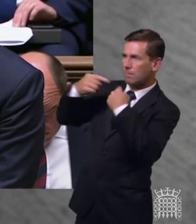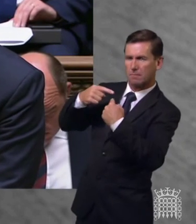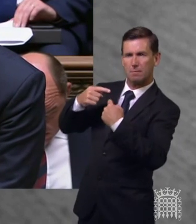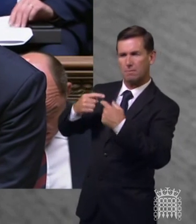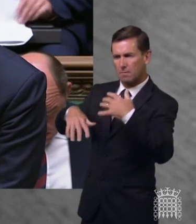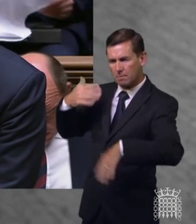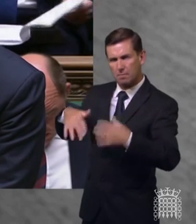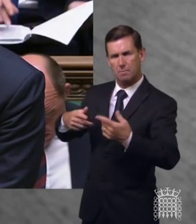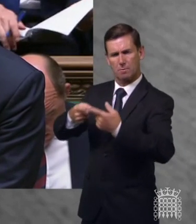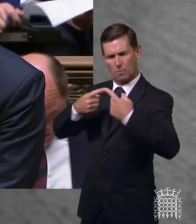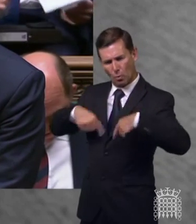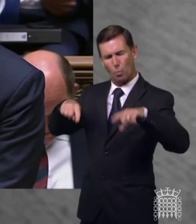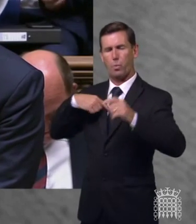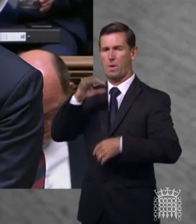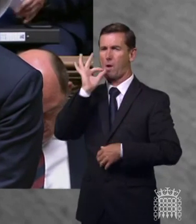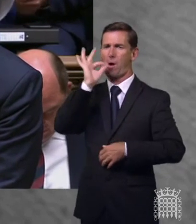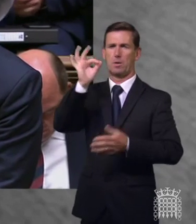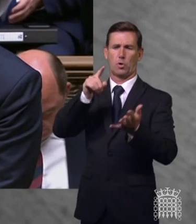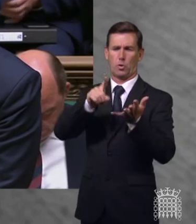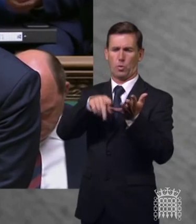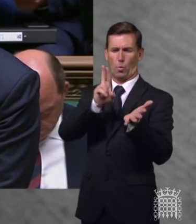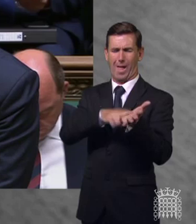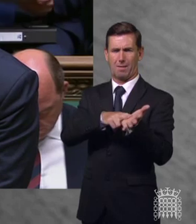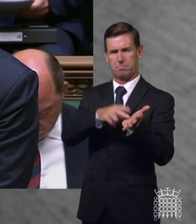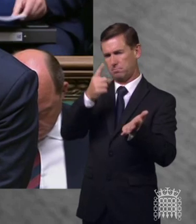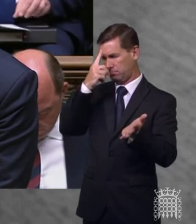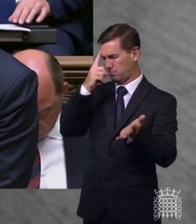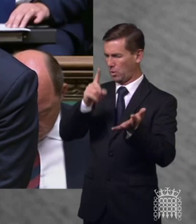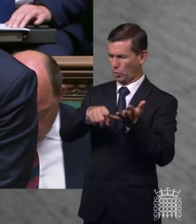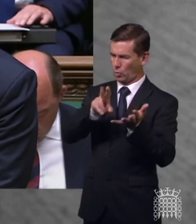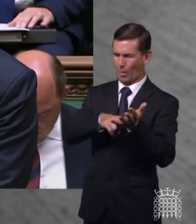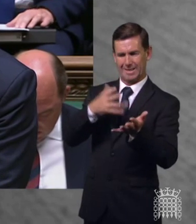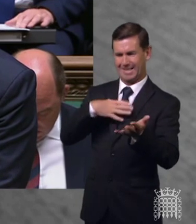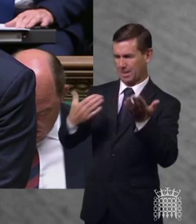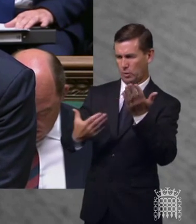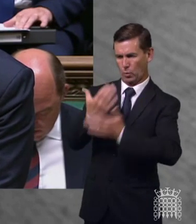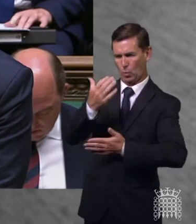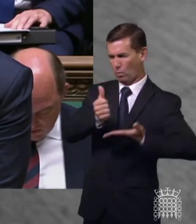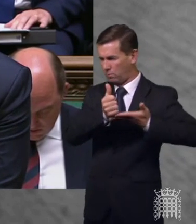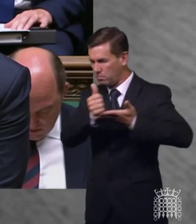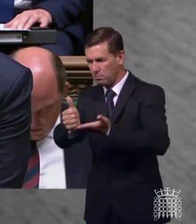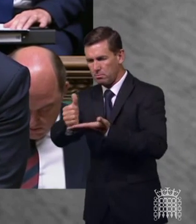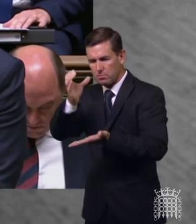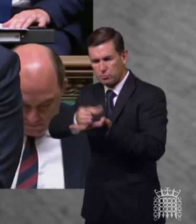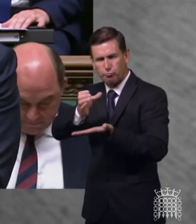We therefore call on the United Nations to lead a new humanitarian effort in the region.